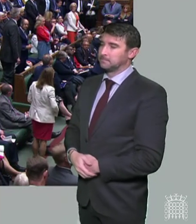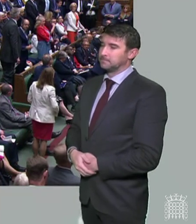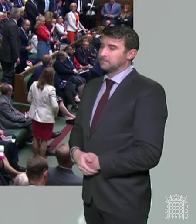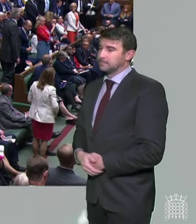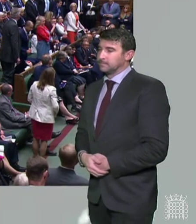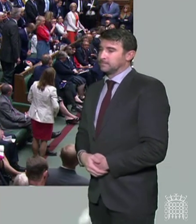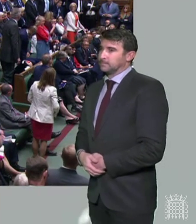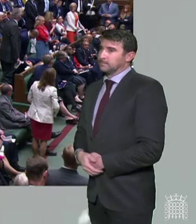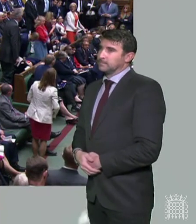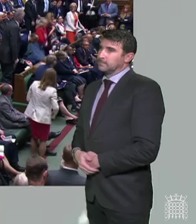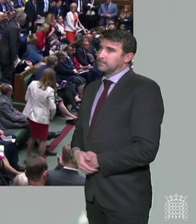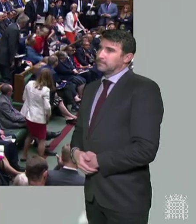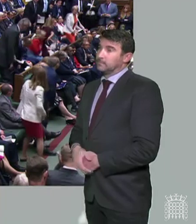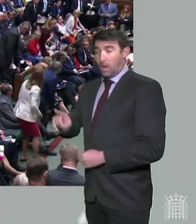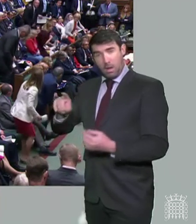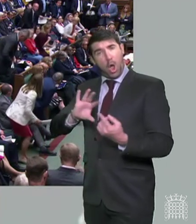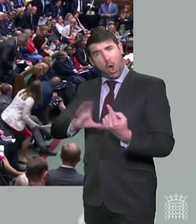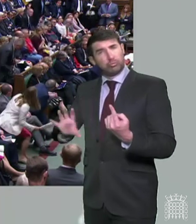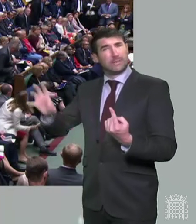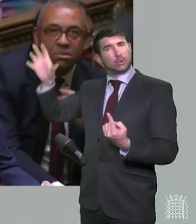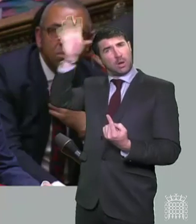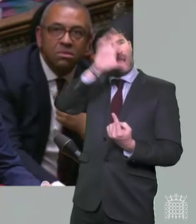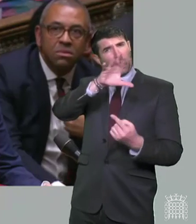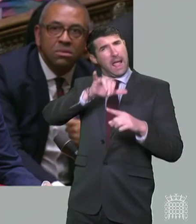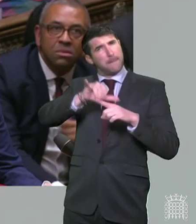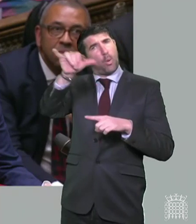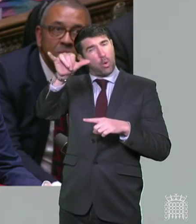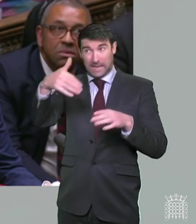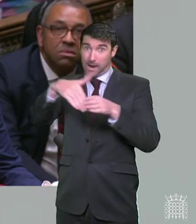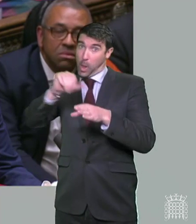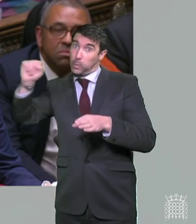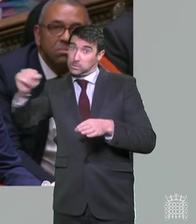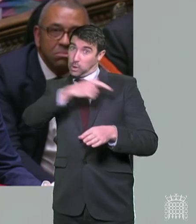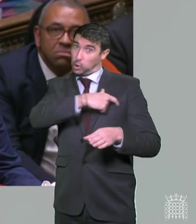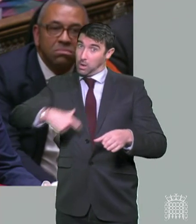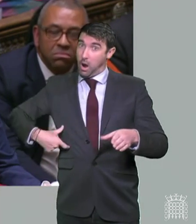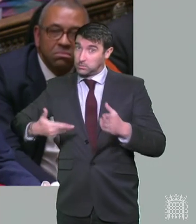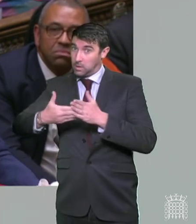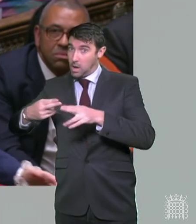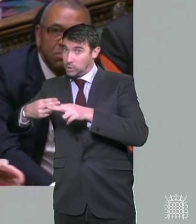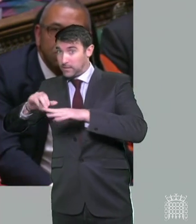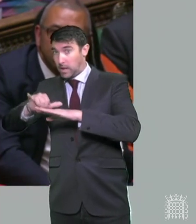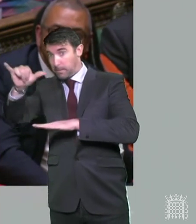Regional airports, including Doncaster Sheffield airport, are a vital part of our economic growth.